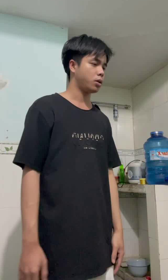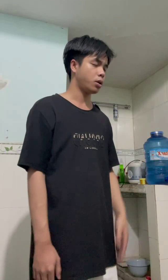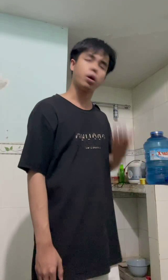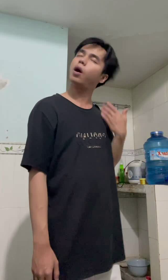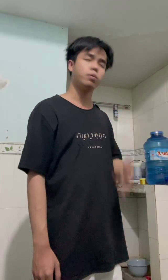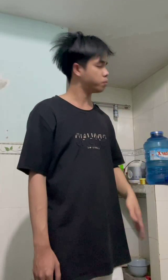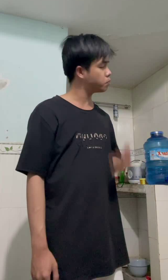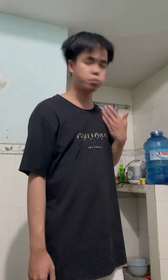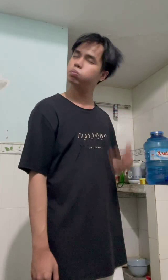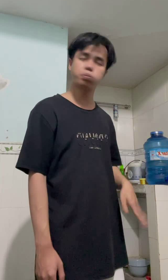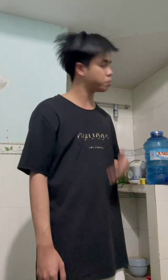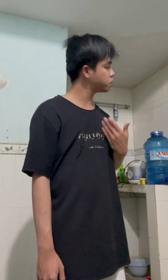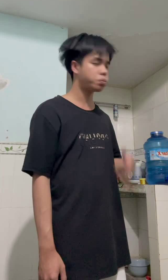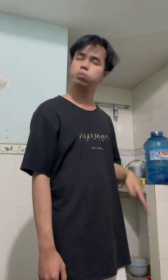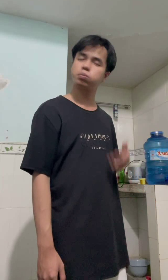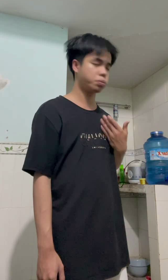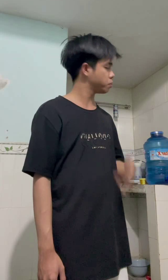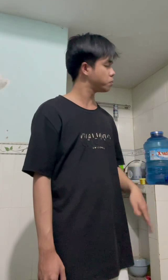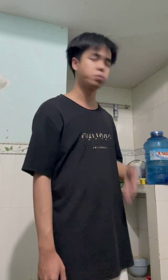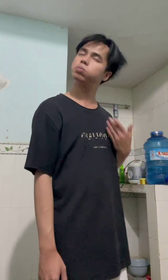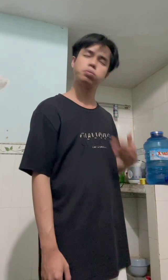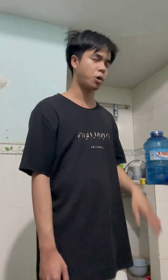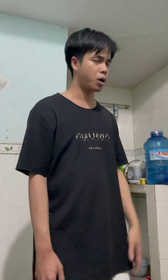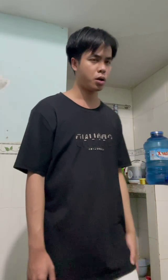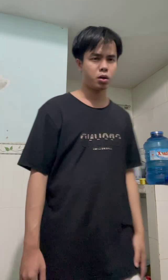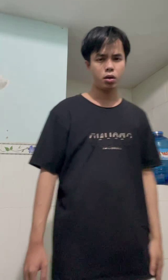nong